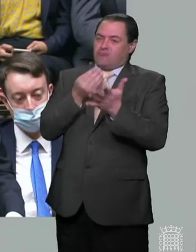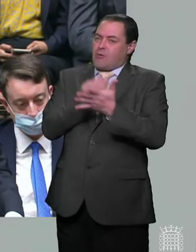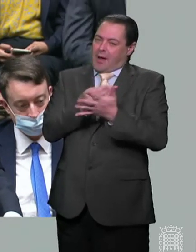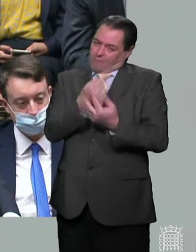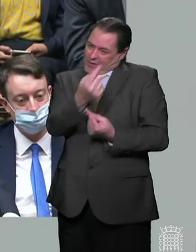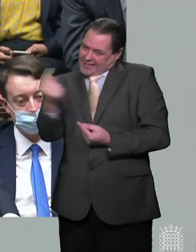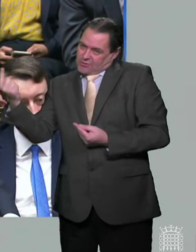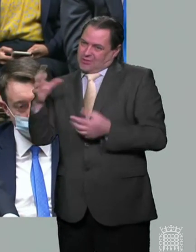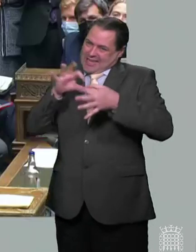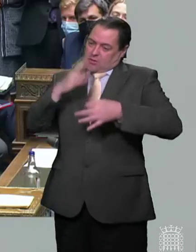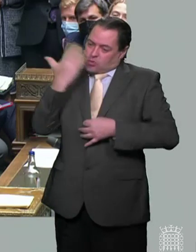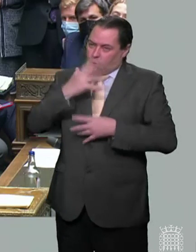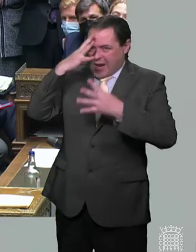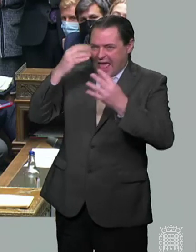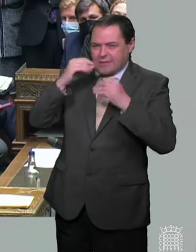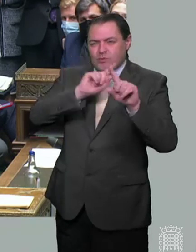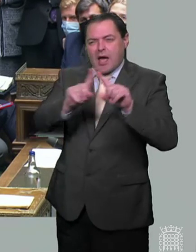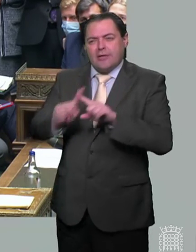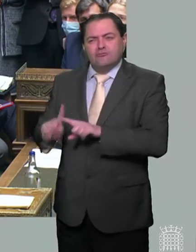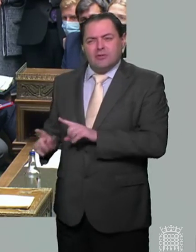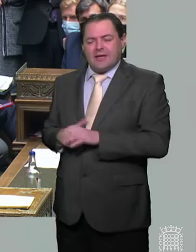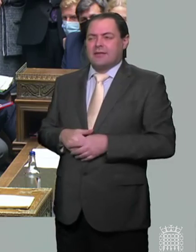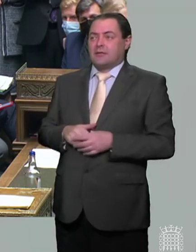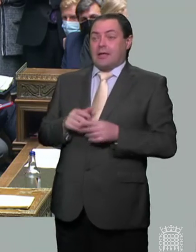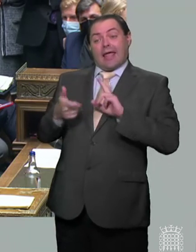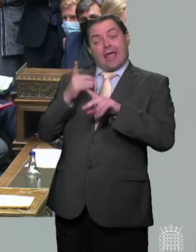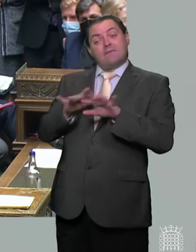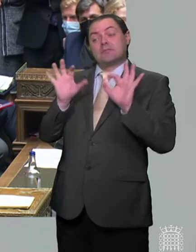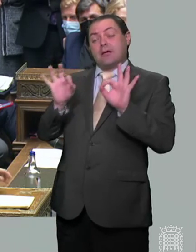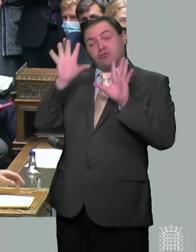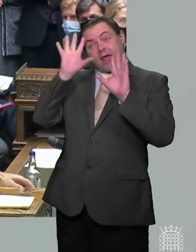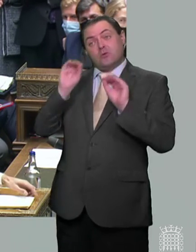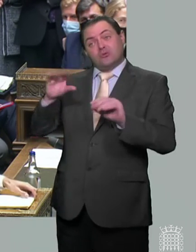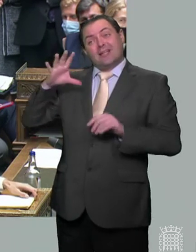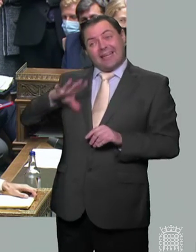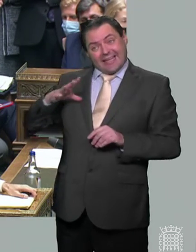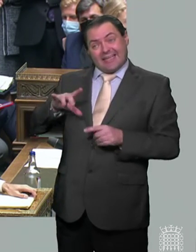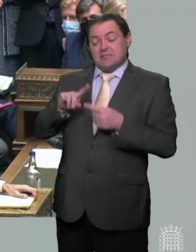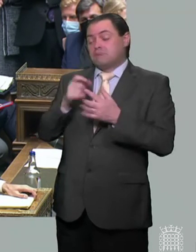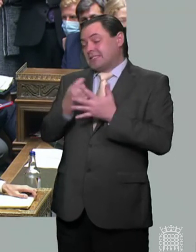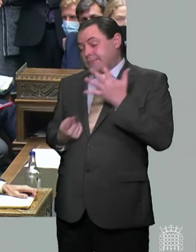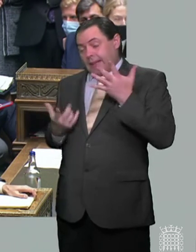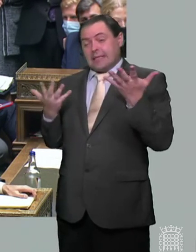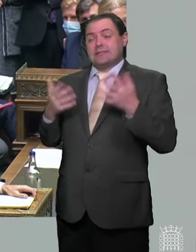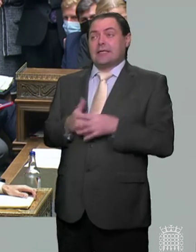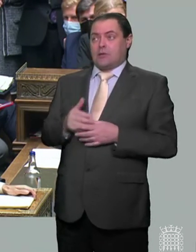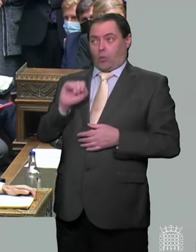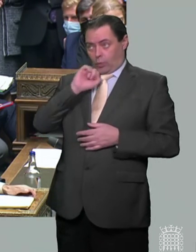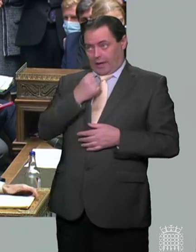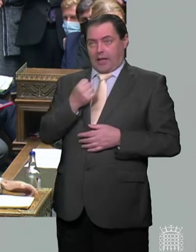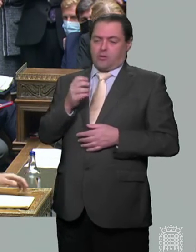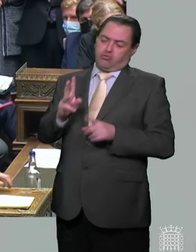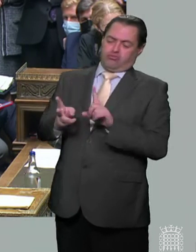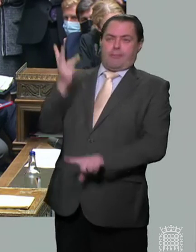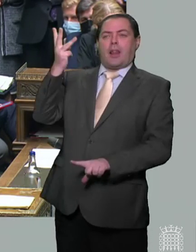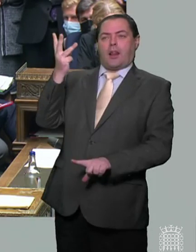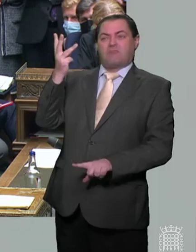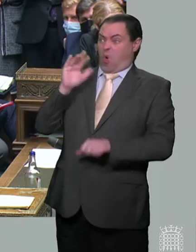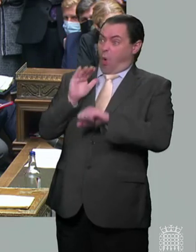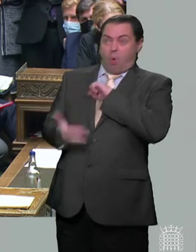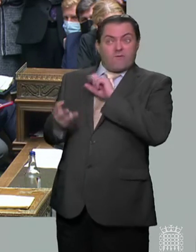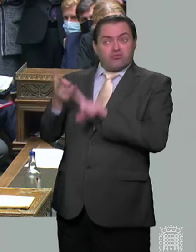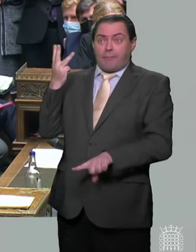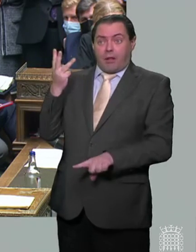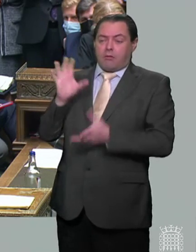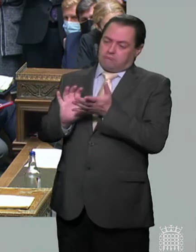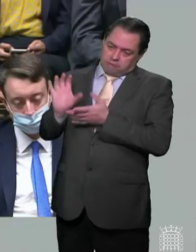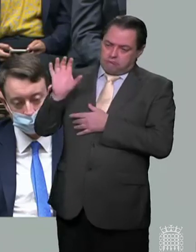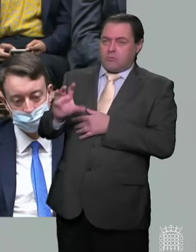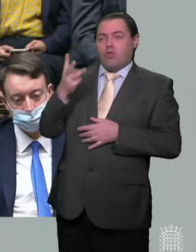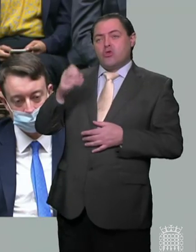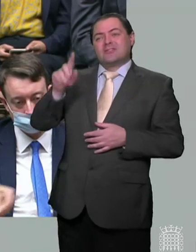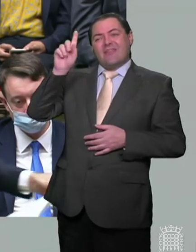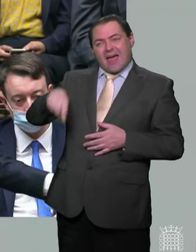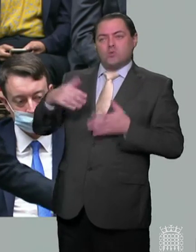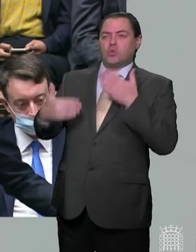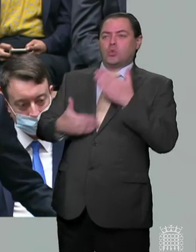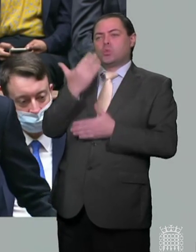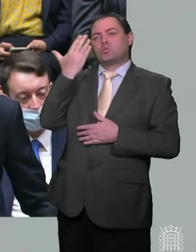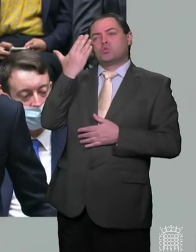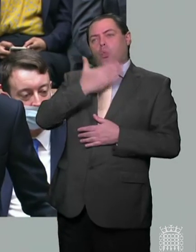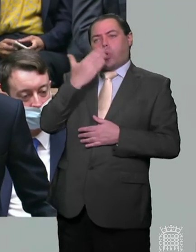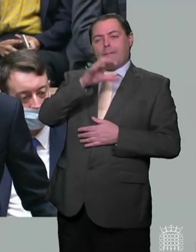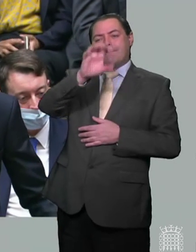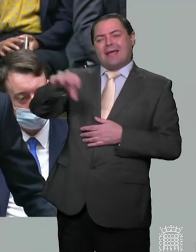For children with special educational needs and disabilities, we are more than tripling the amount we invest to create 30,000 new school places.